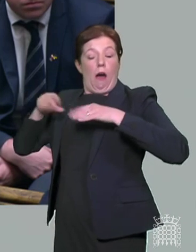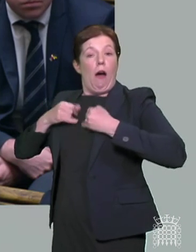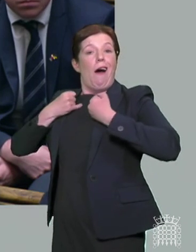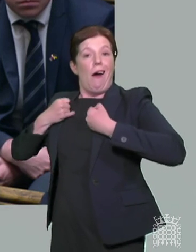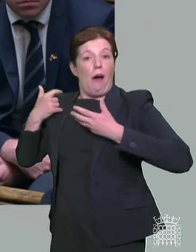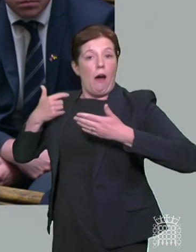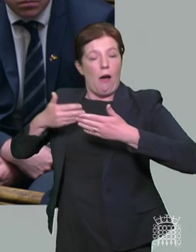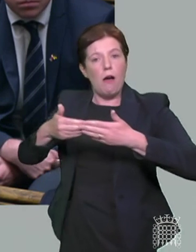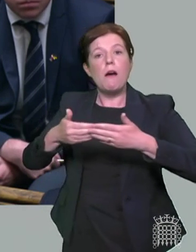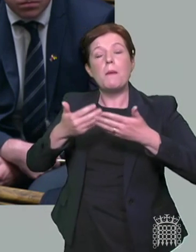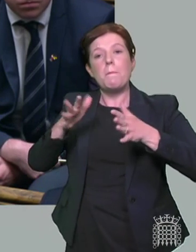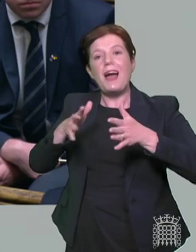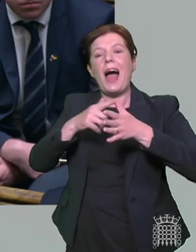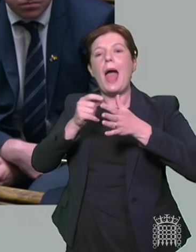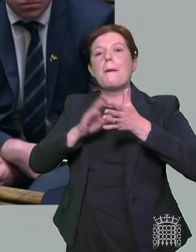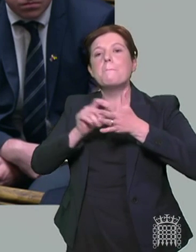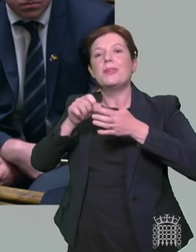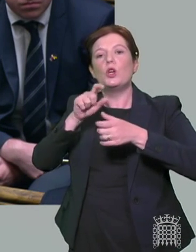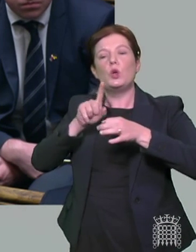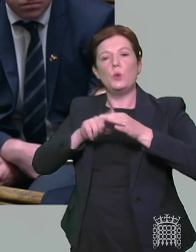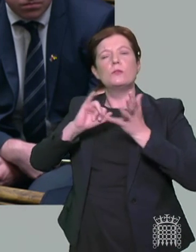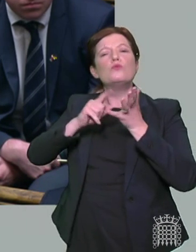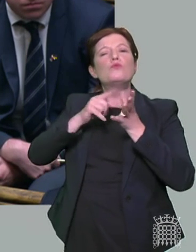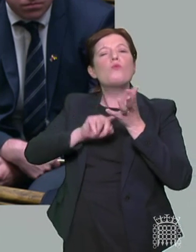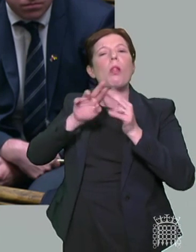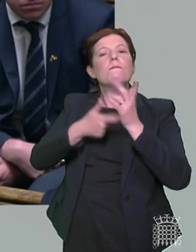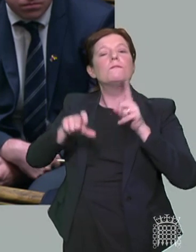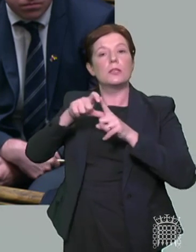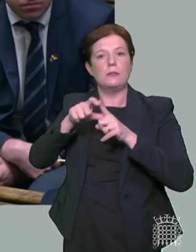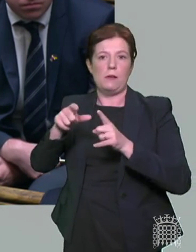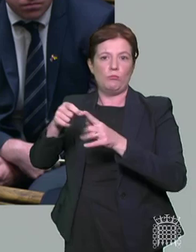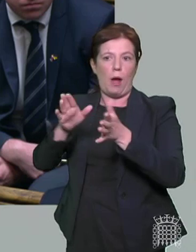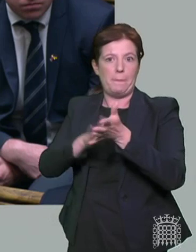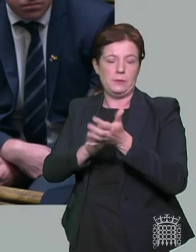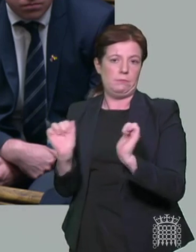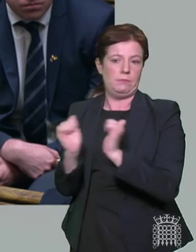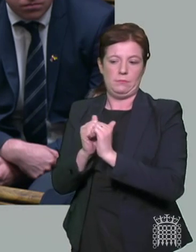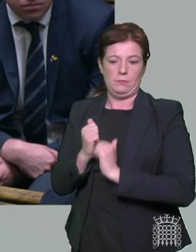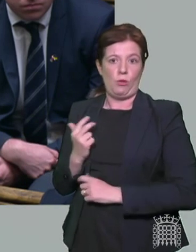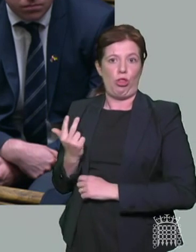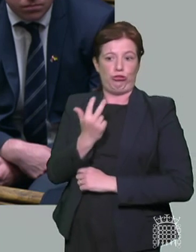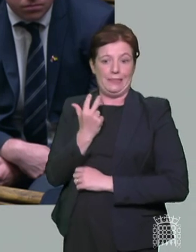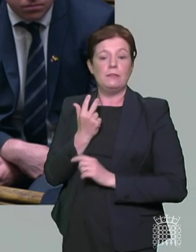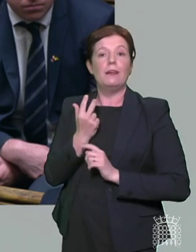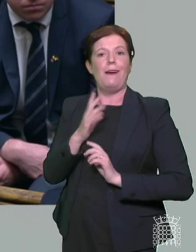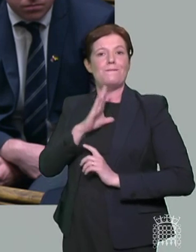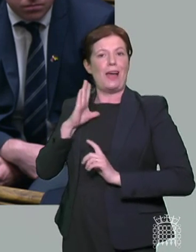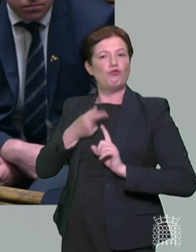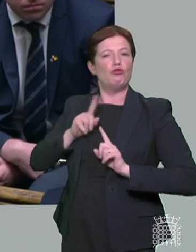Following a question to the Prime Minister from the honourable Member for Salford and Eccles , he agreed to meet us and those veterans.